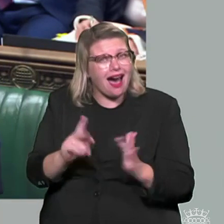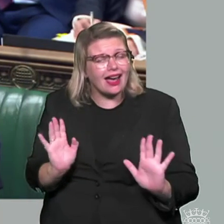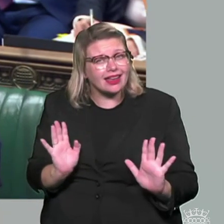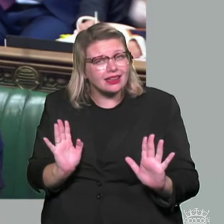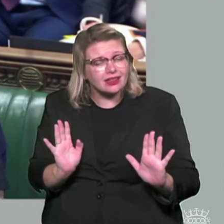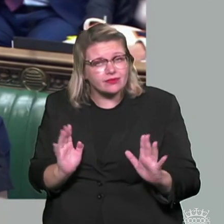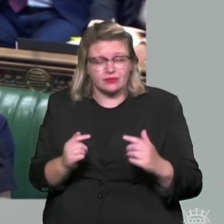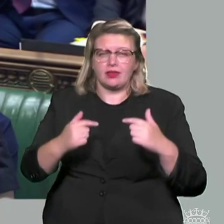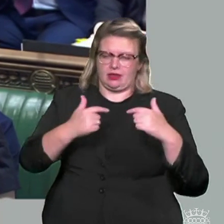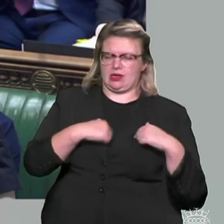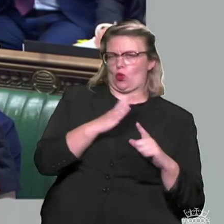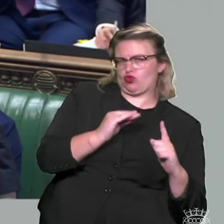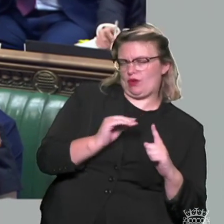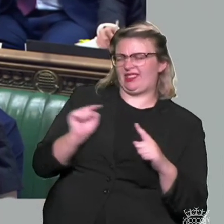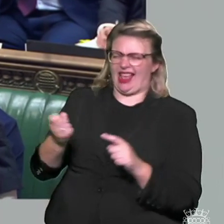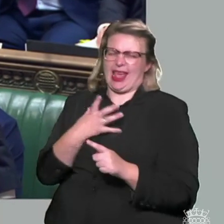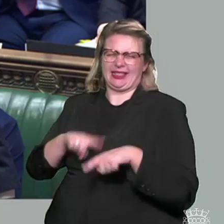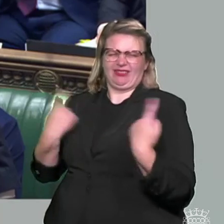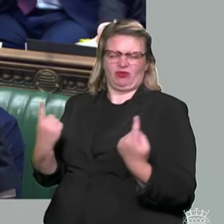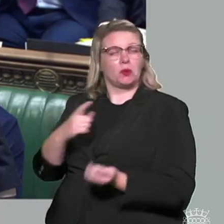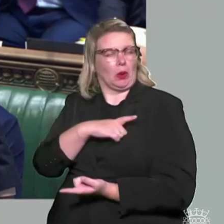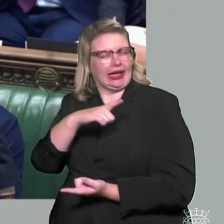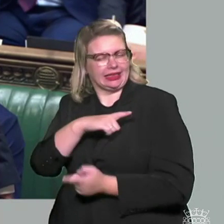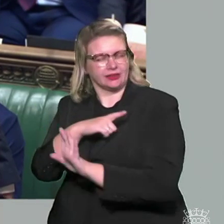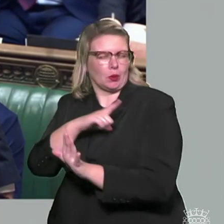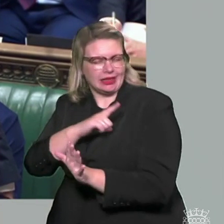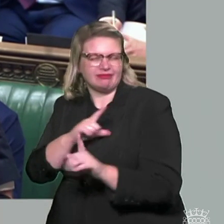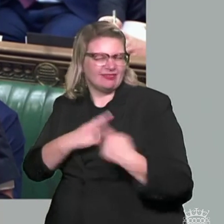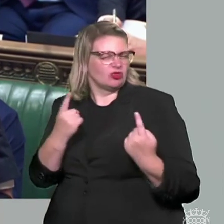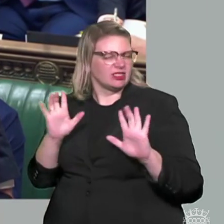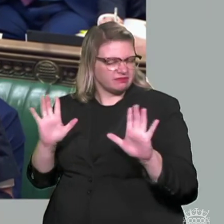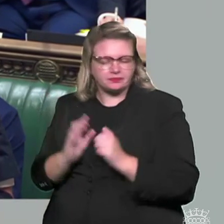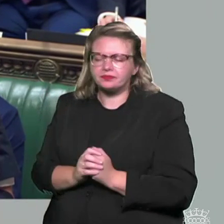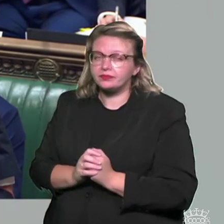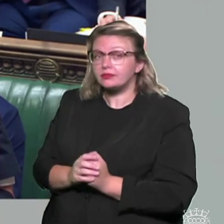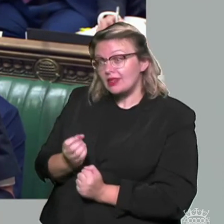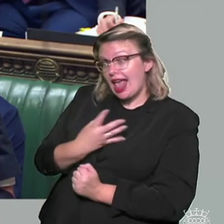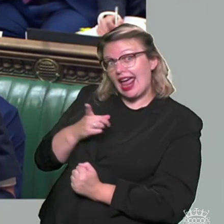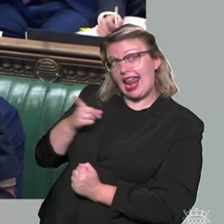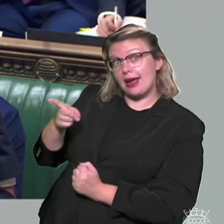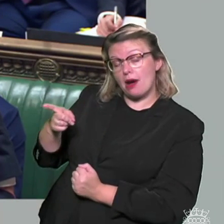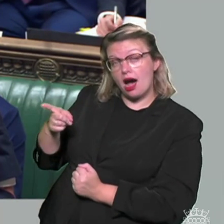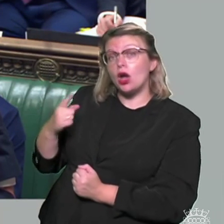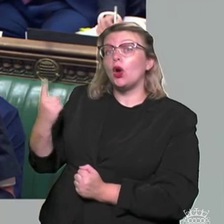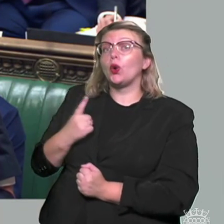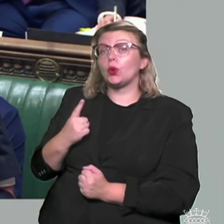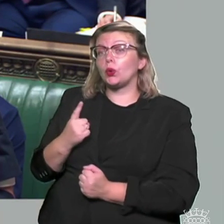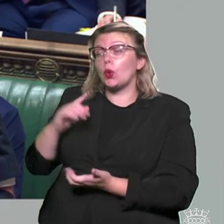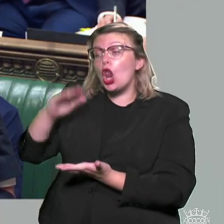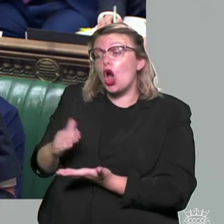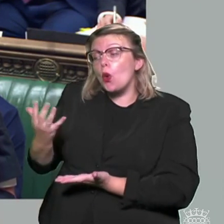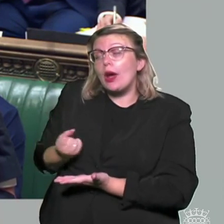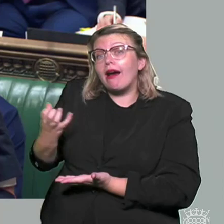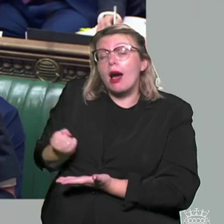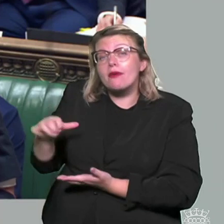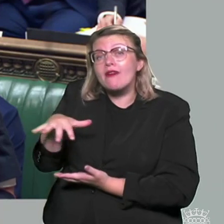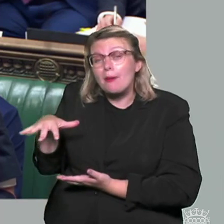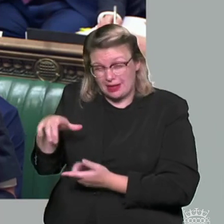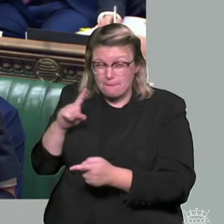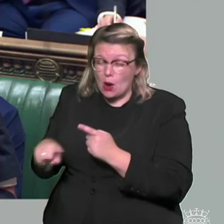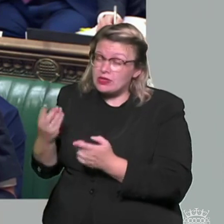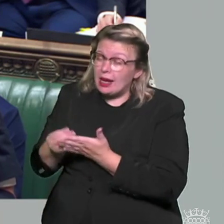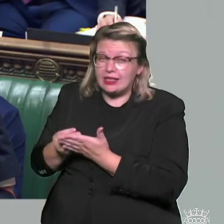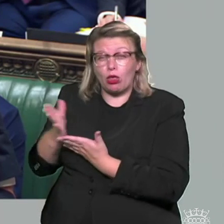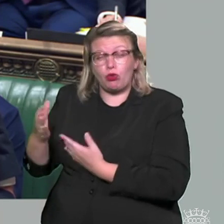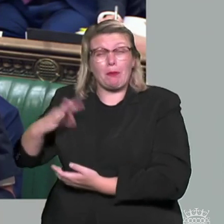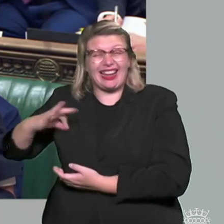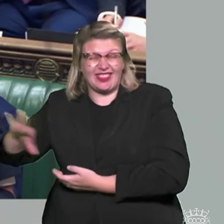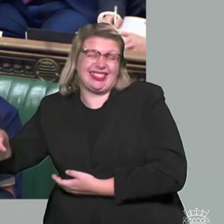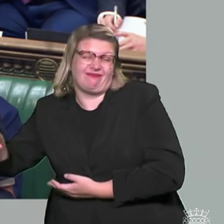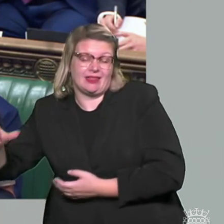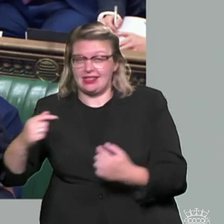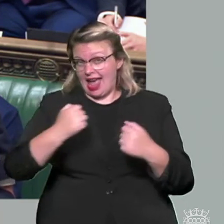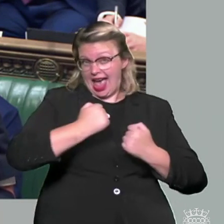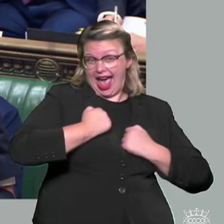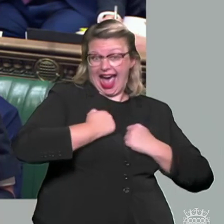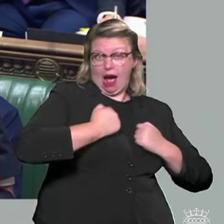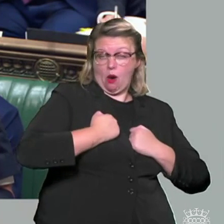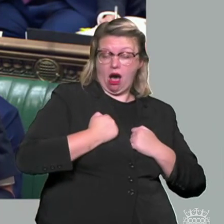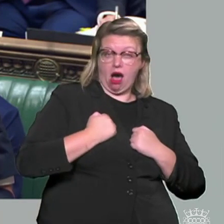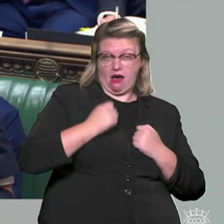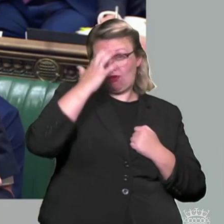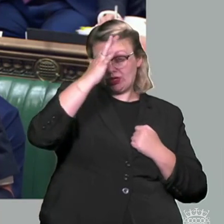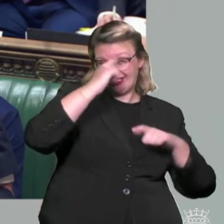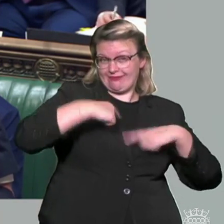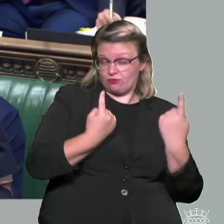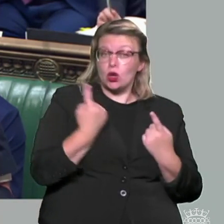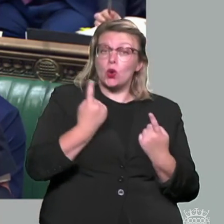There is a crucial philosophical difference between Labour and the Conservatives: under Labour, families on low incomes get most of their income from benefits; under us, they get most of it from earnings, because we believe in jobs, jobs, jobs.